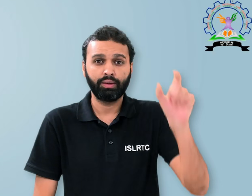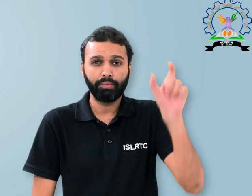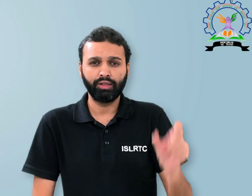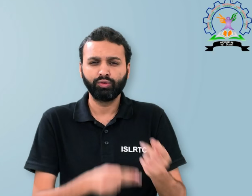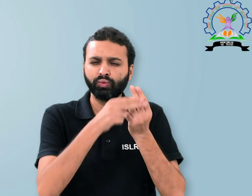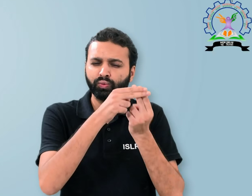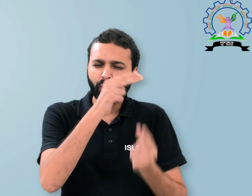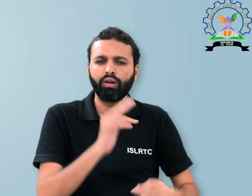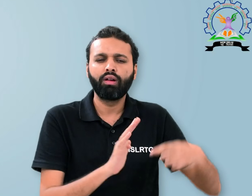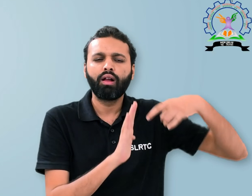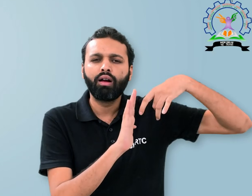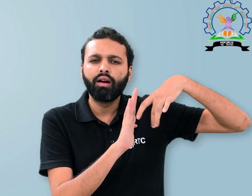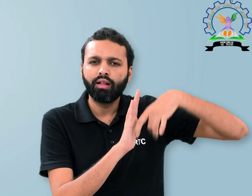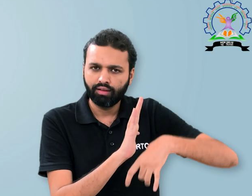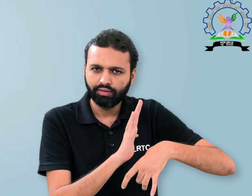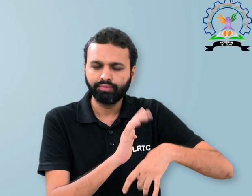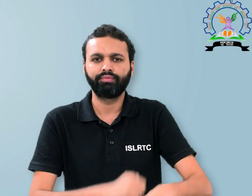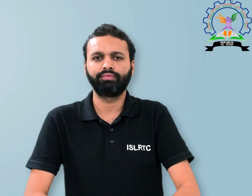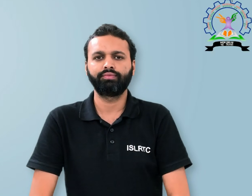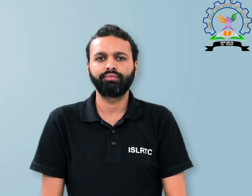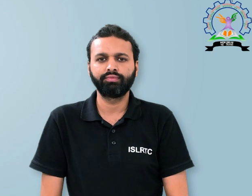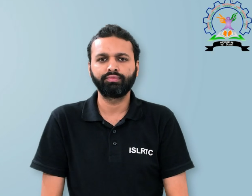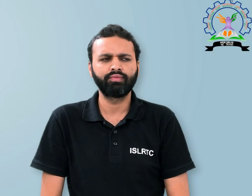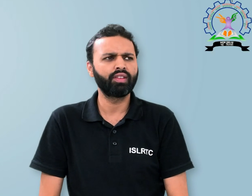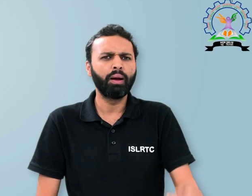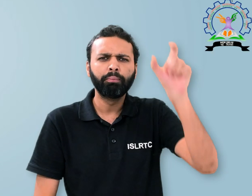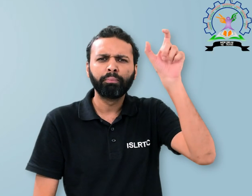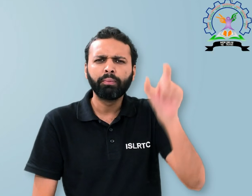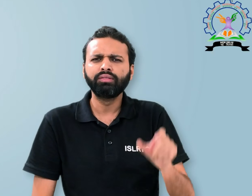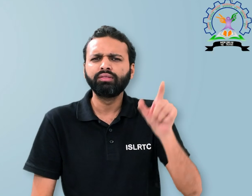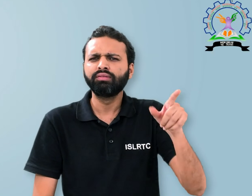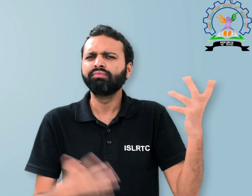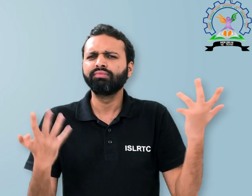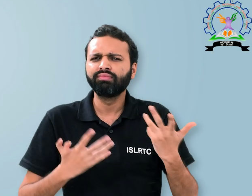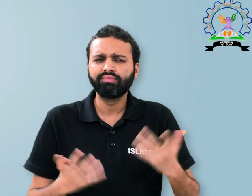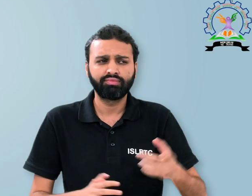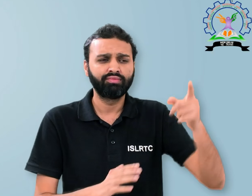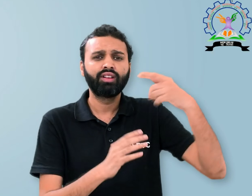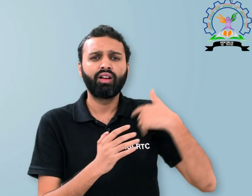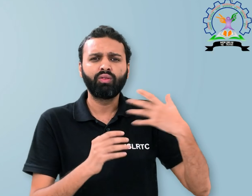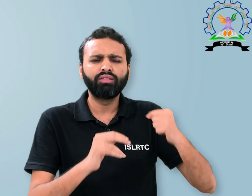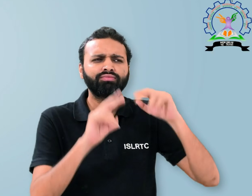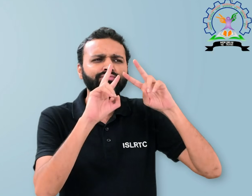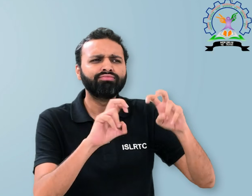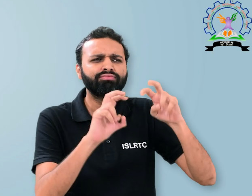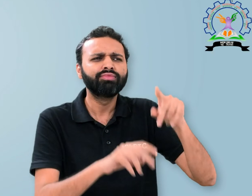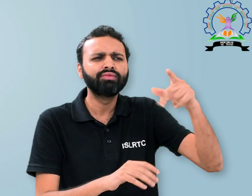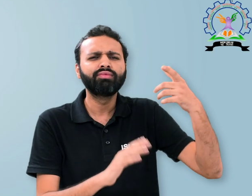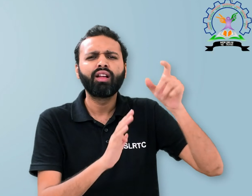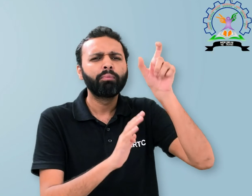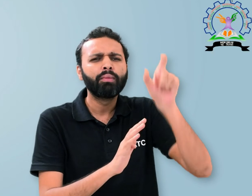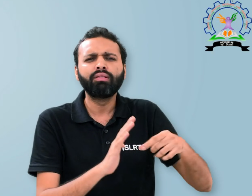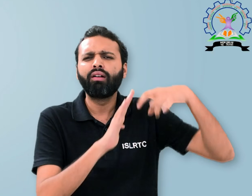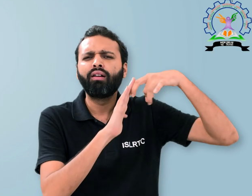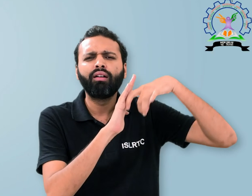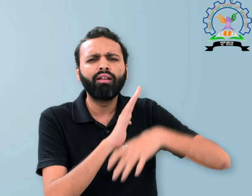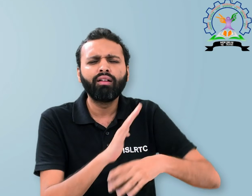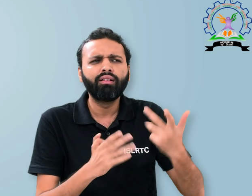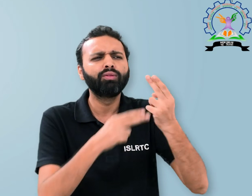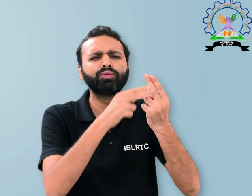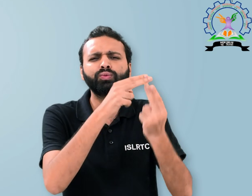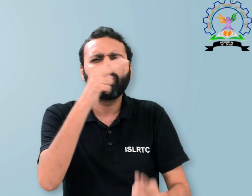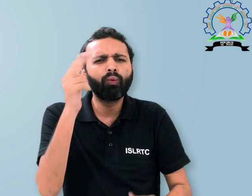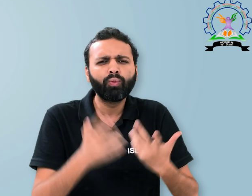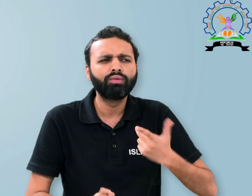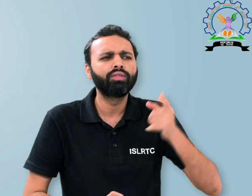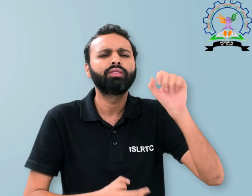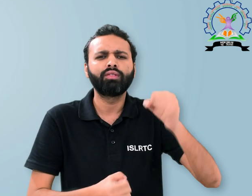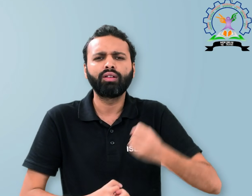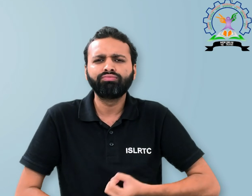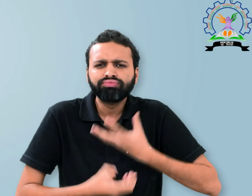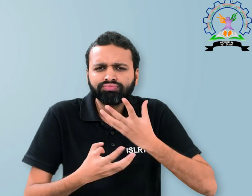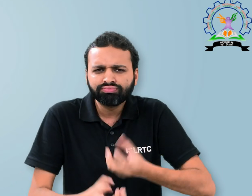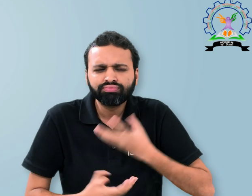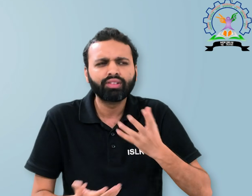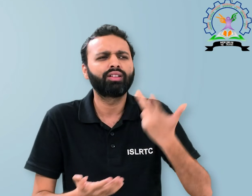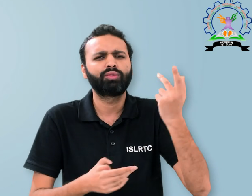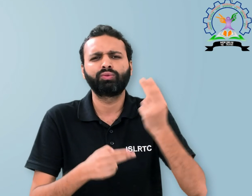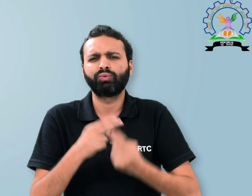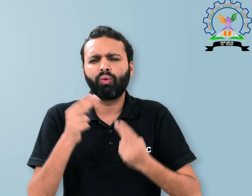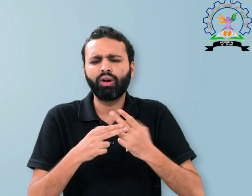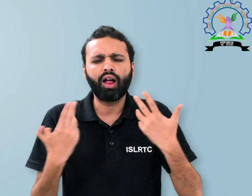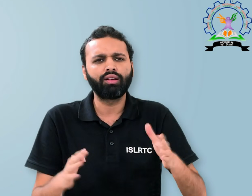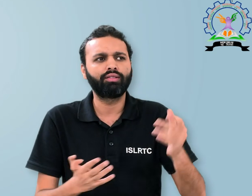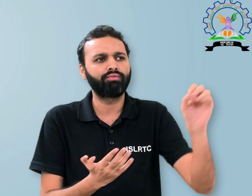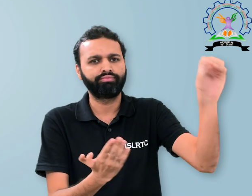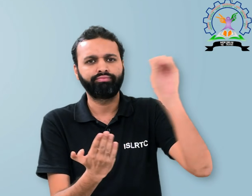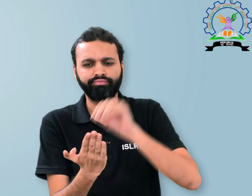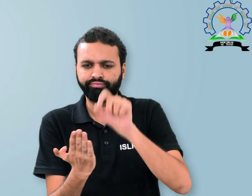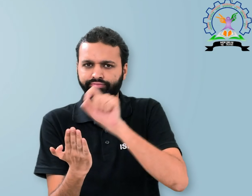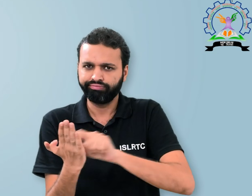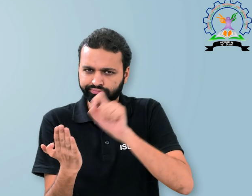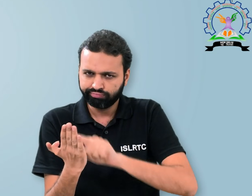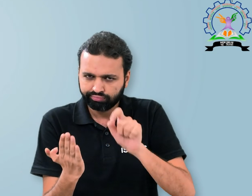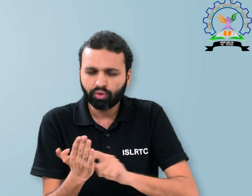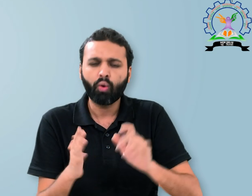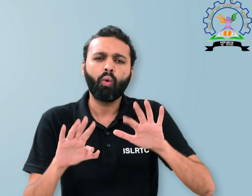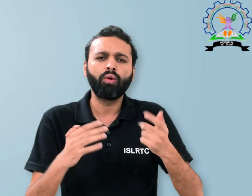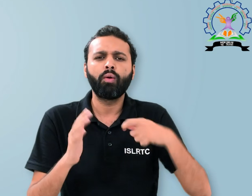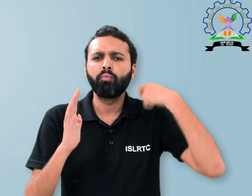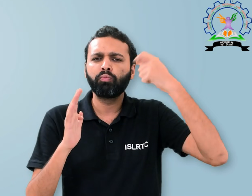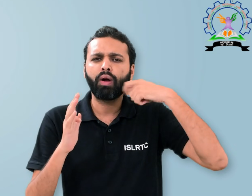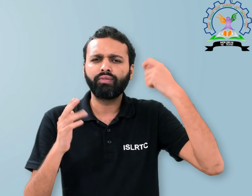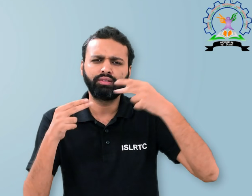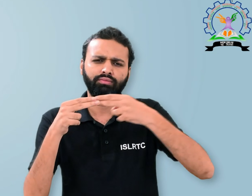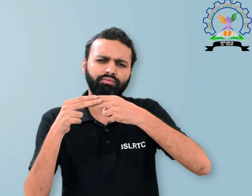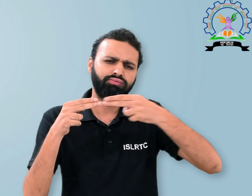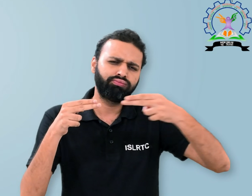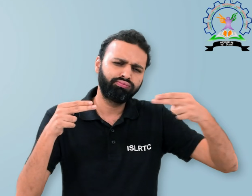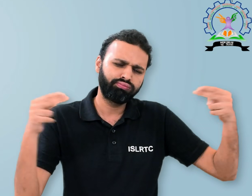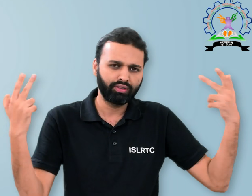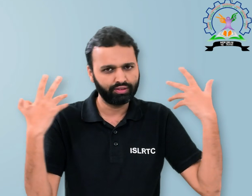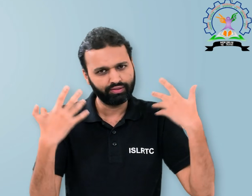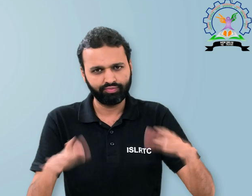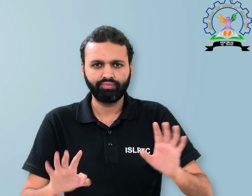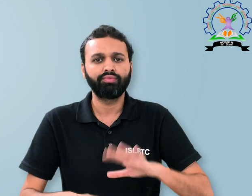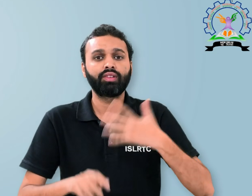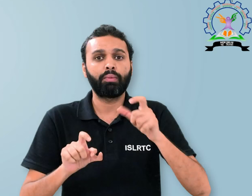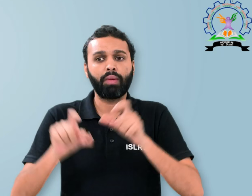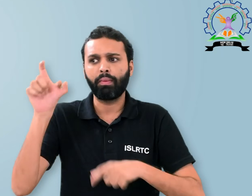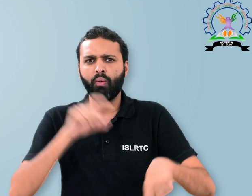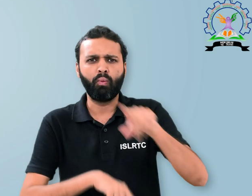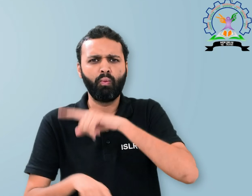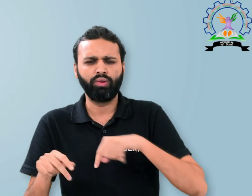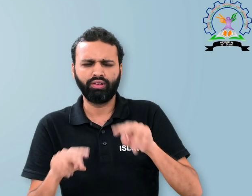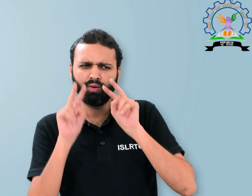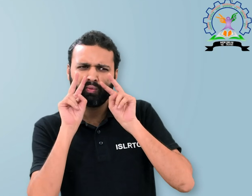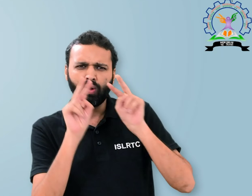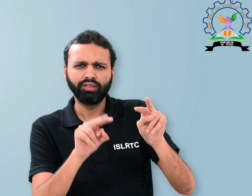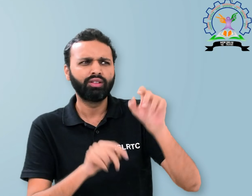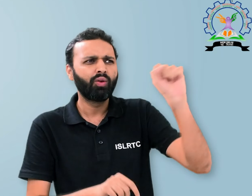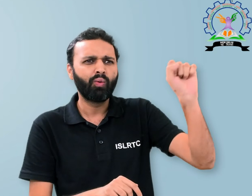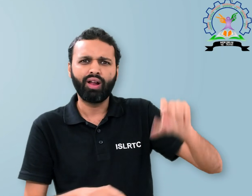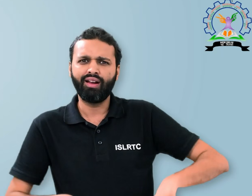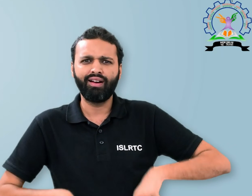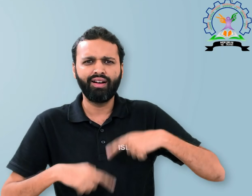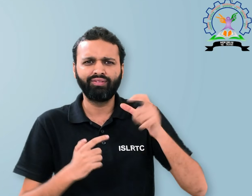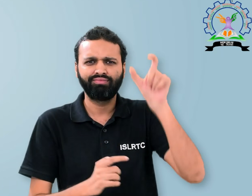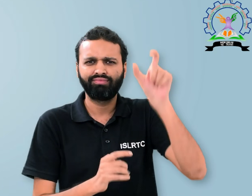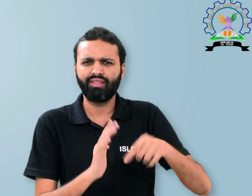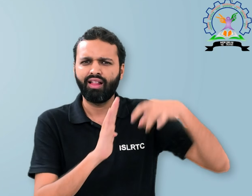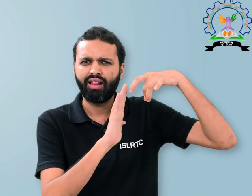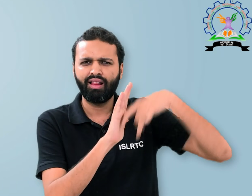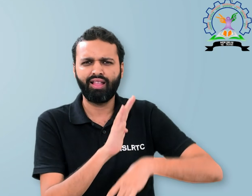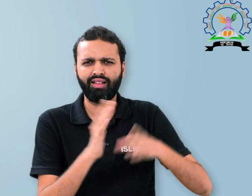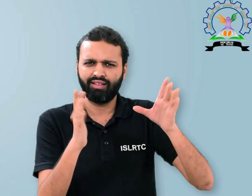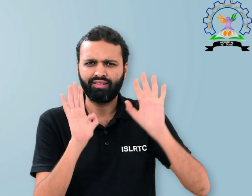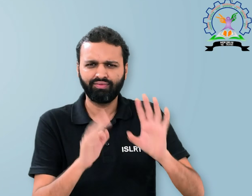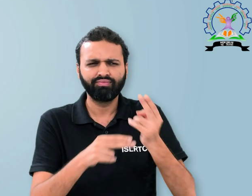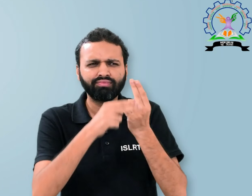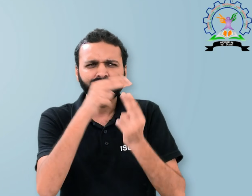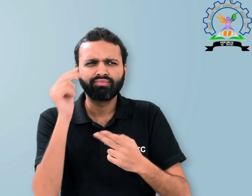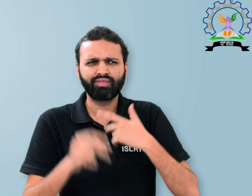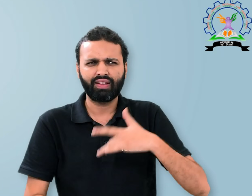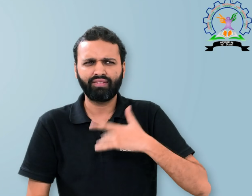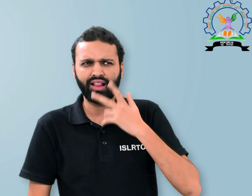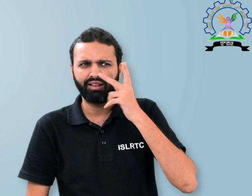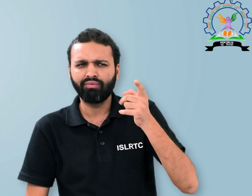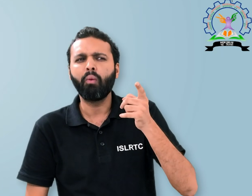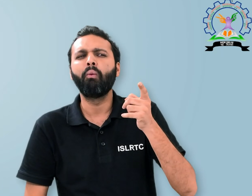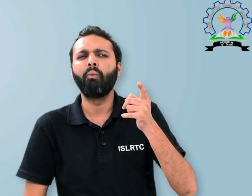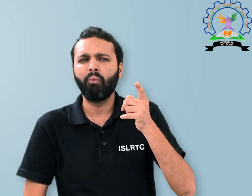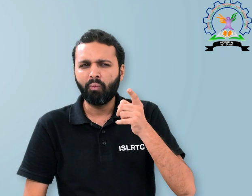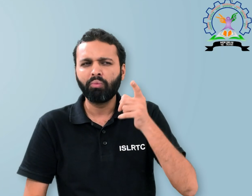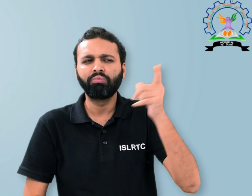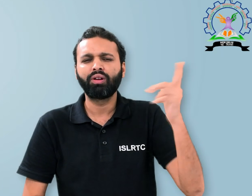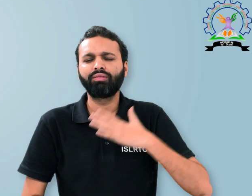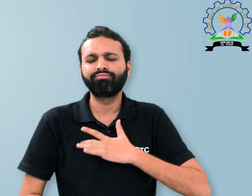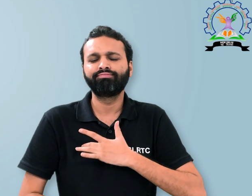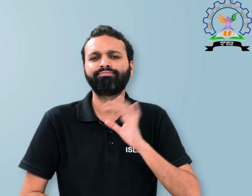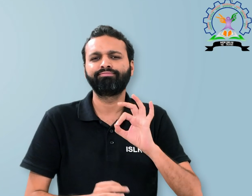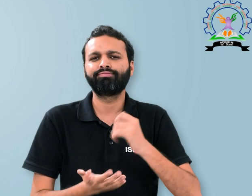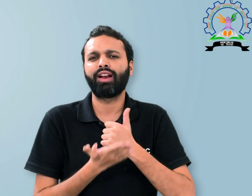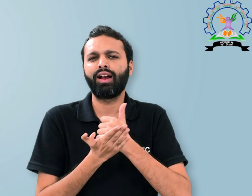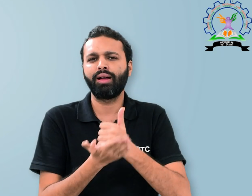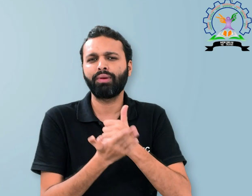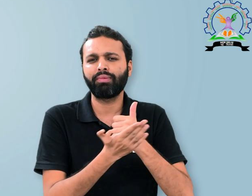Characterization Characterization is a literary technique used to develop and describe characters in a story.